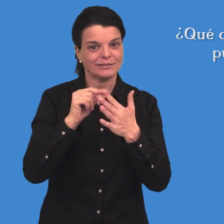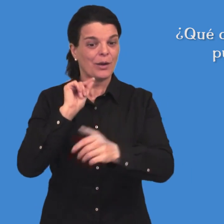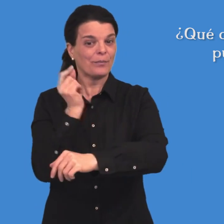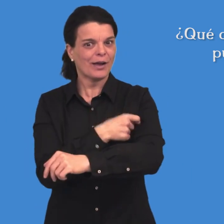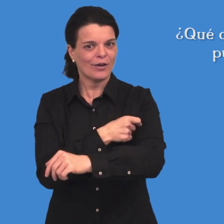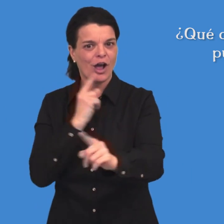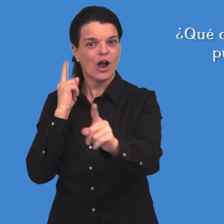vacuna